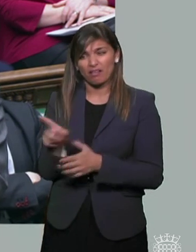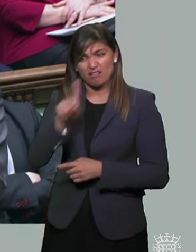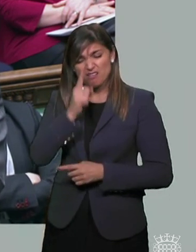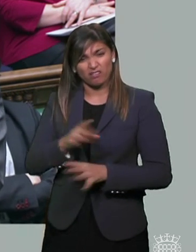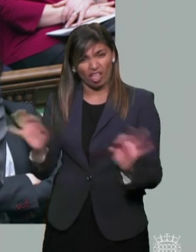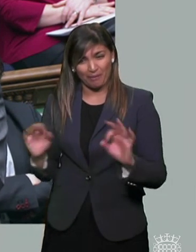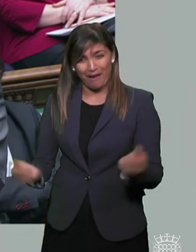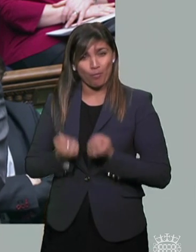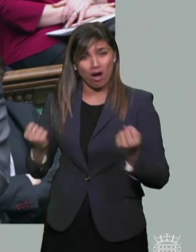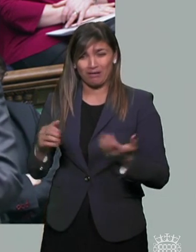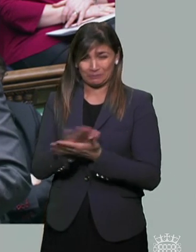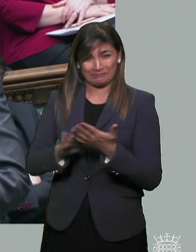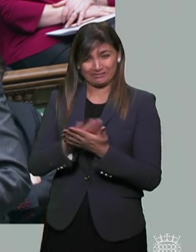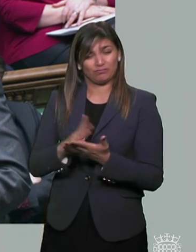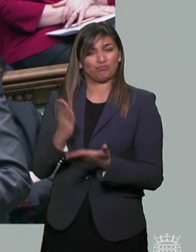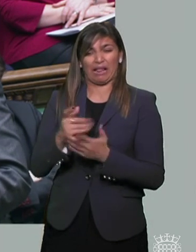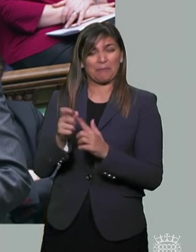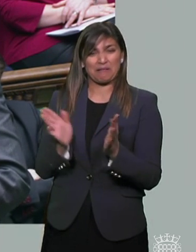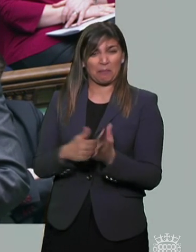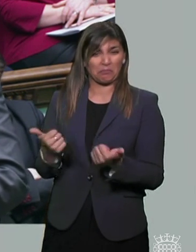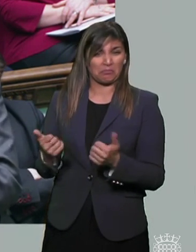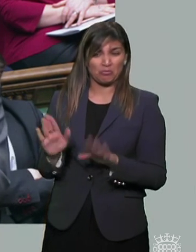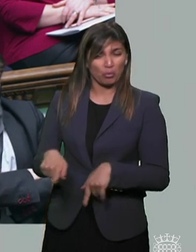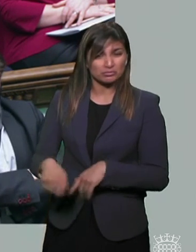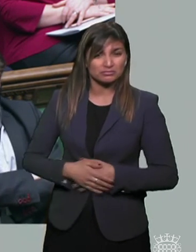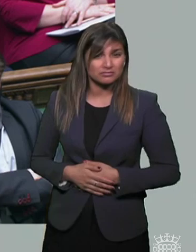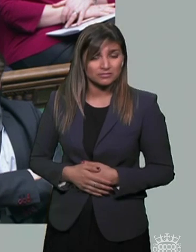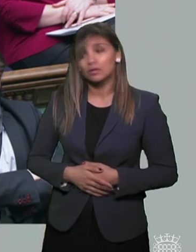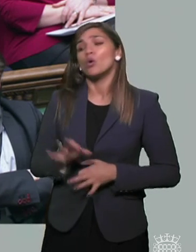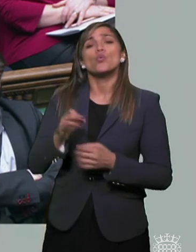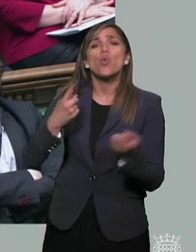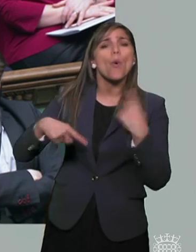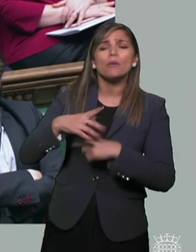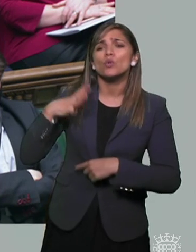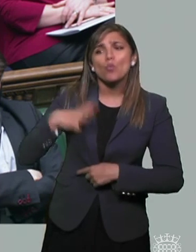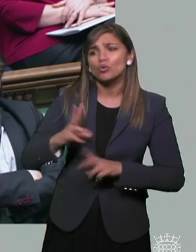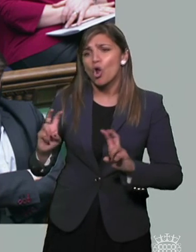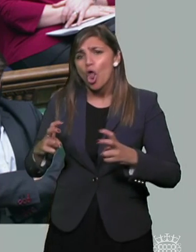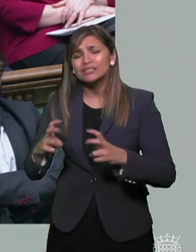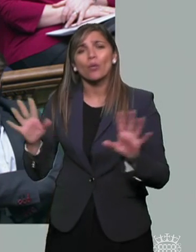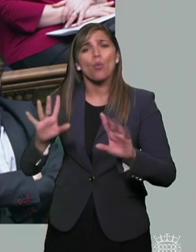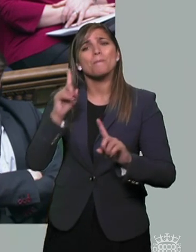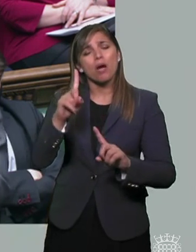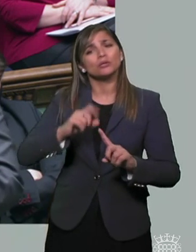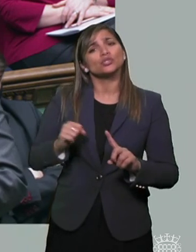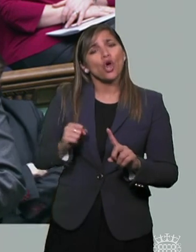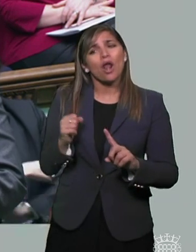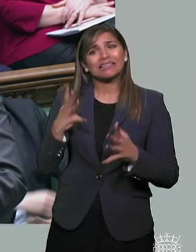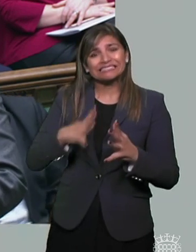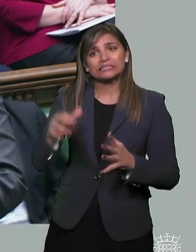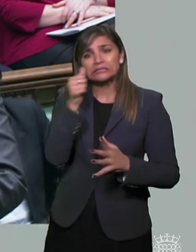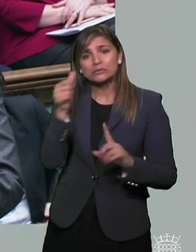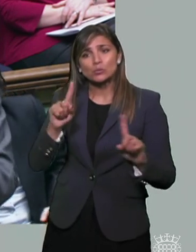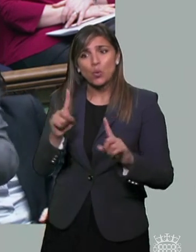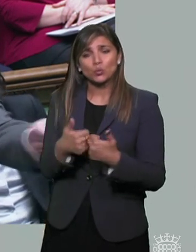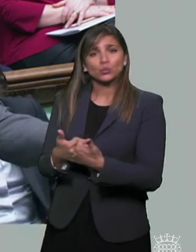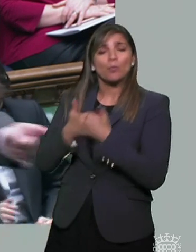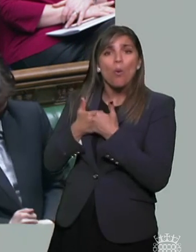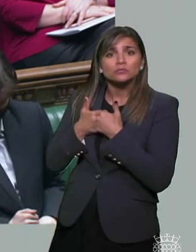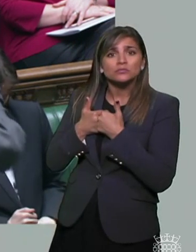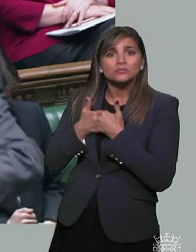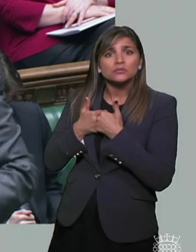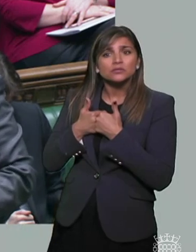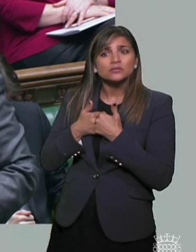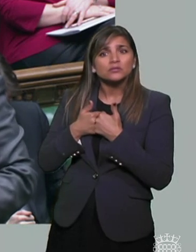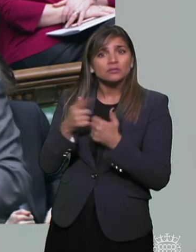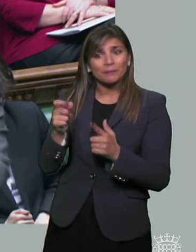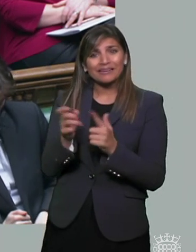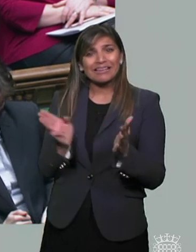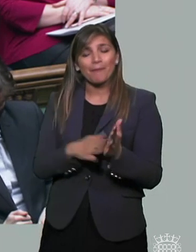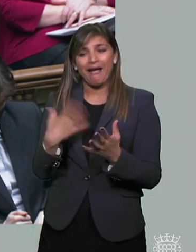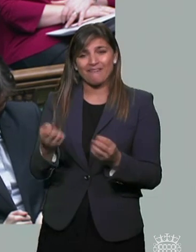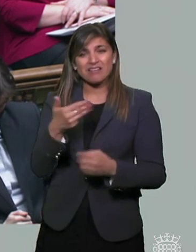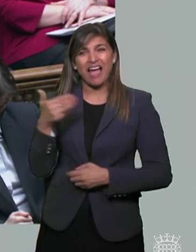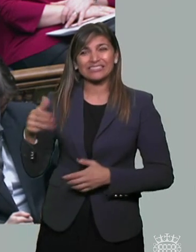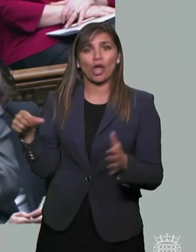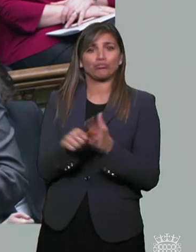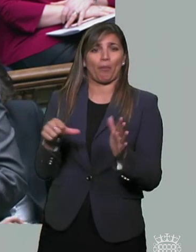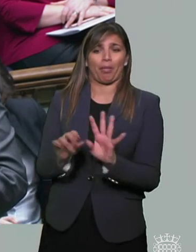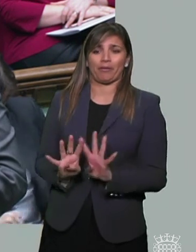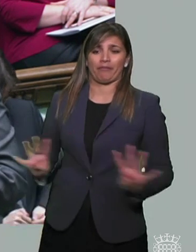No one wants further restrictions, but Scotland cannot afford to be hamstrung if the Prime Minister cannot act because he has 99 problems sitting behind him.